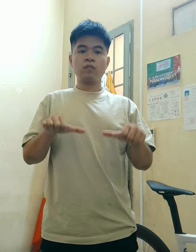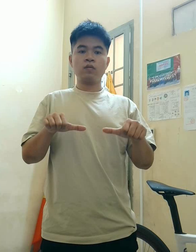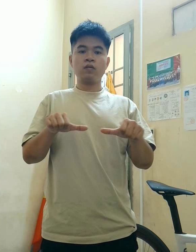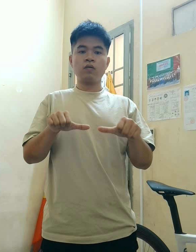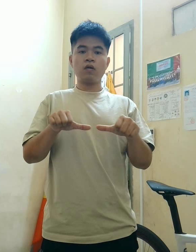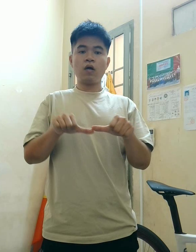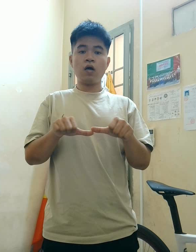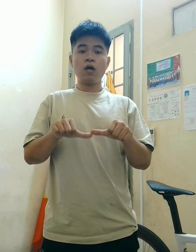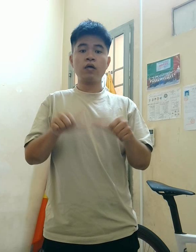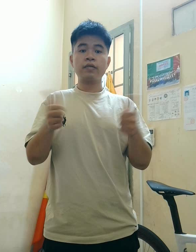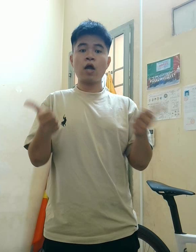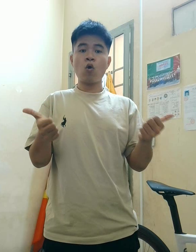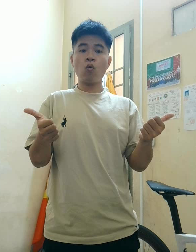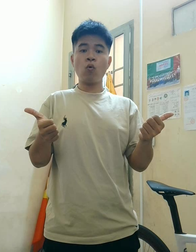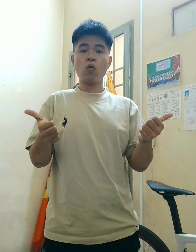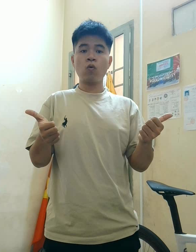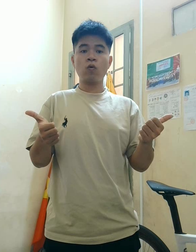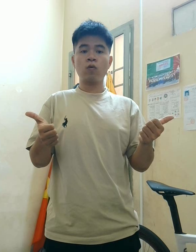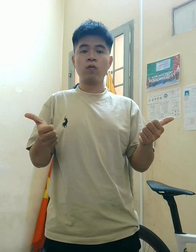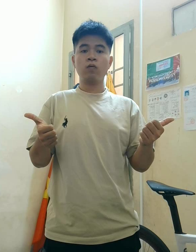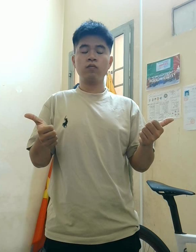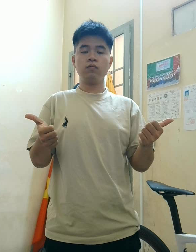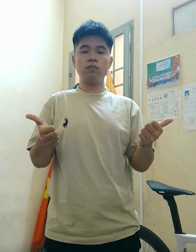o dau